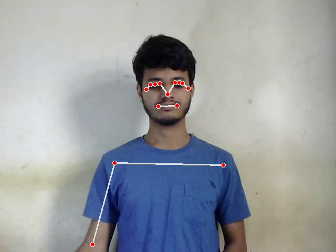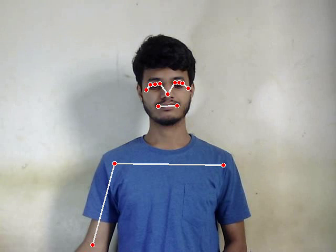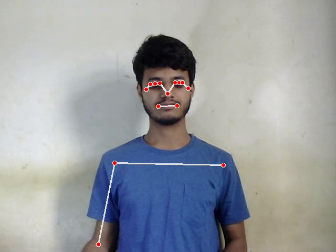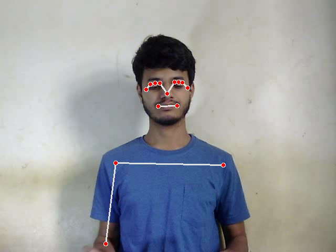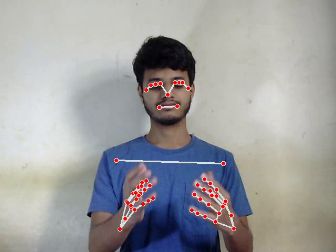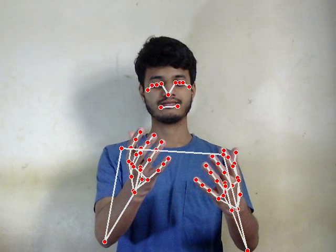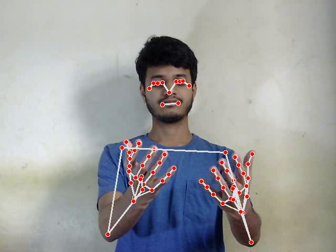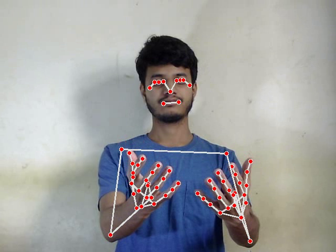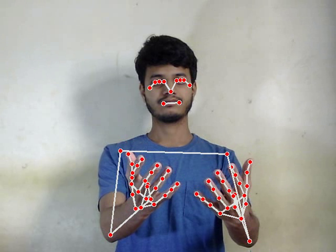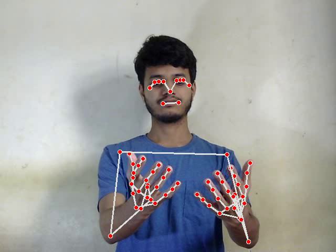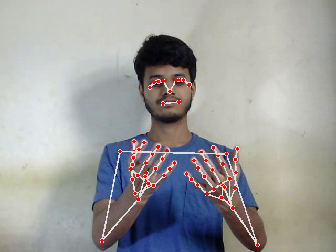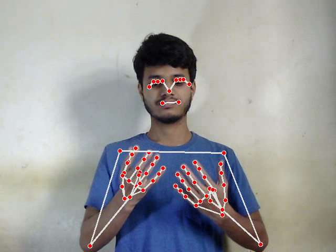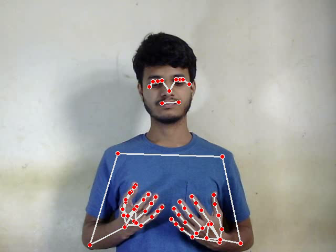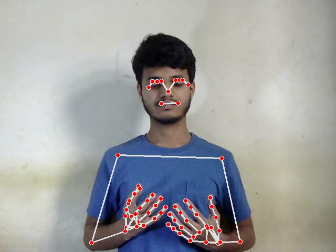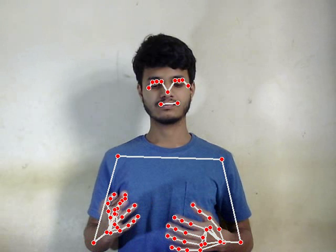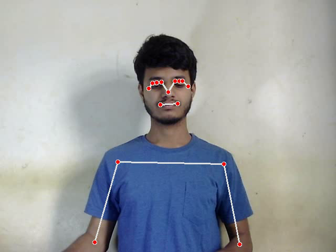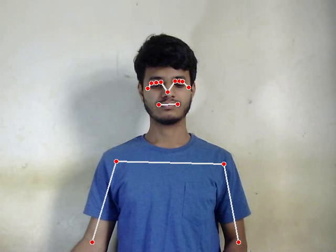want